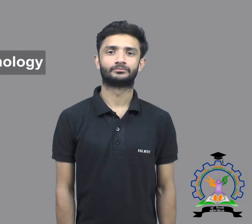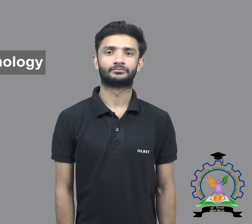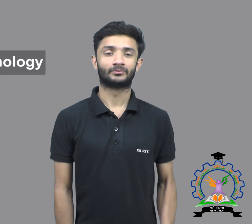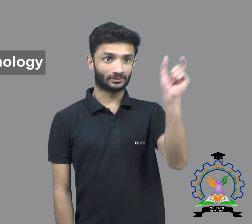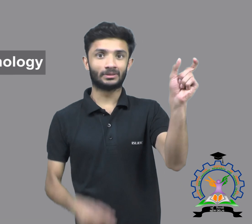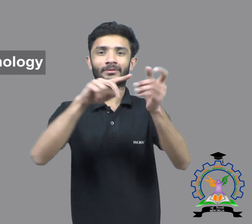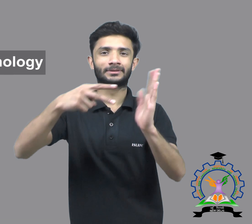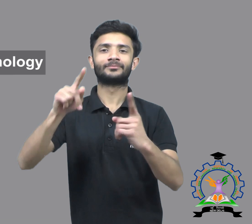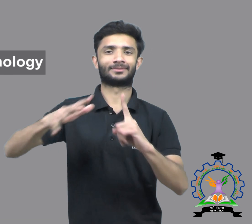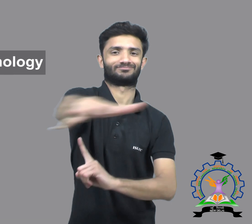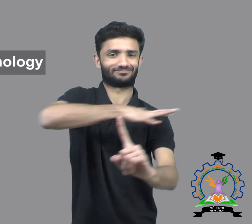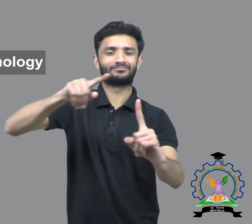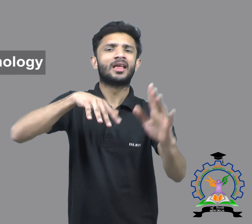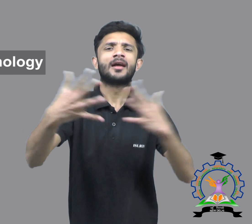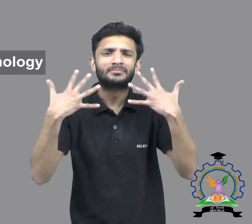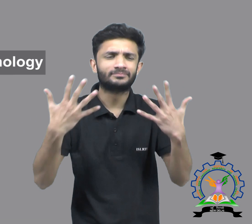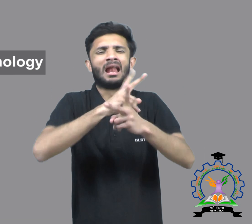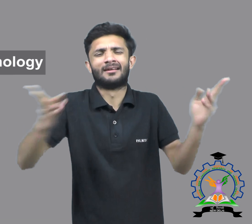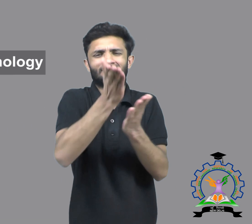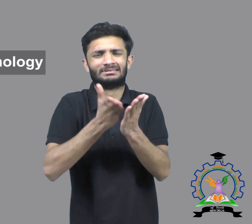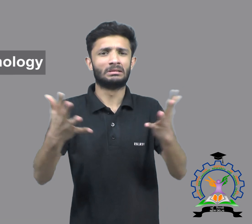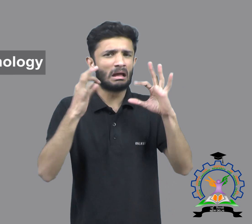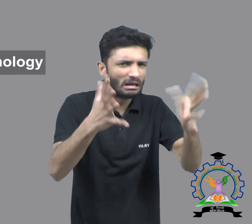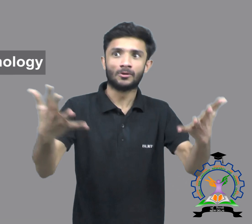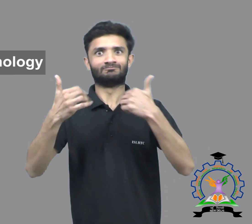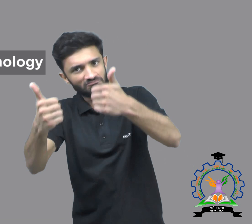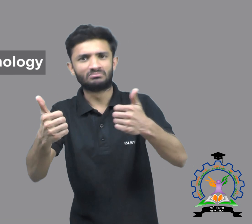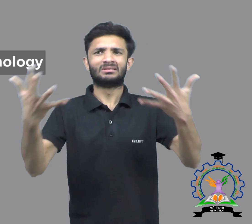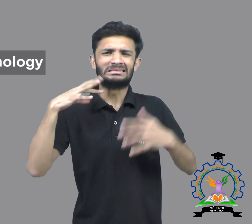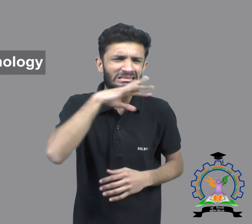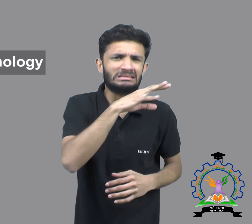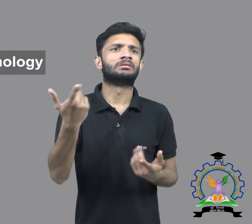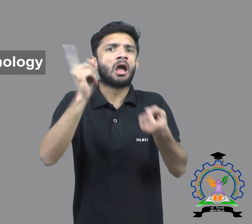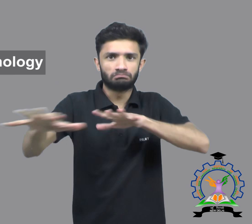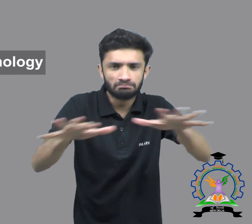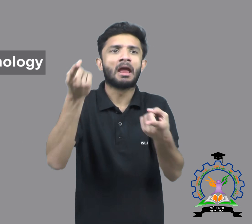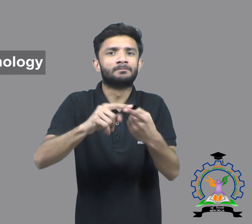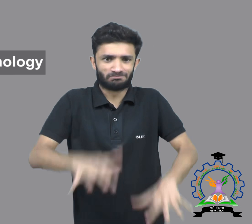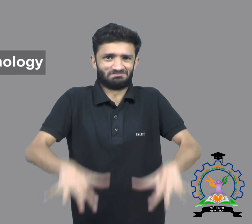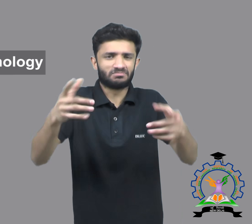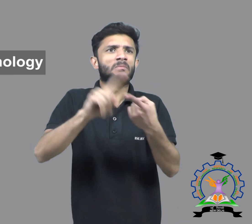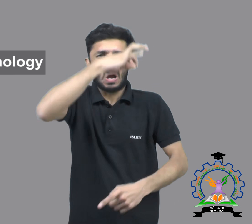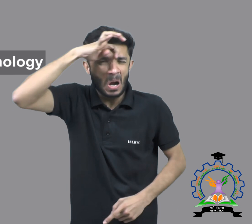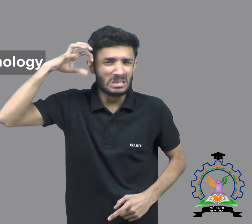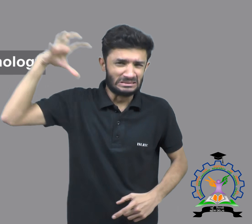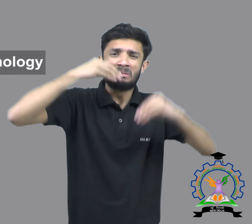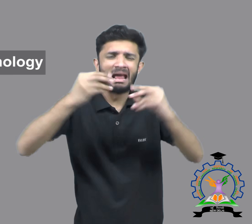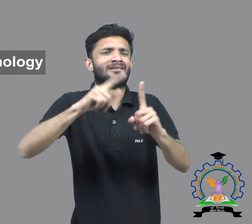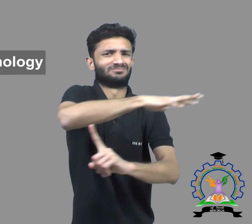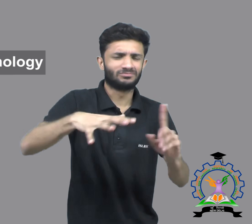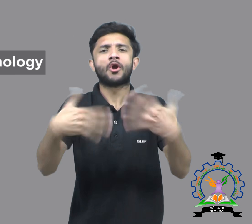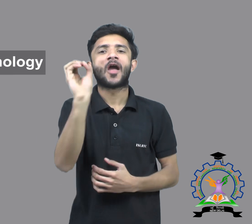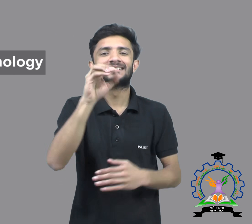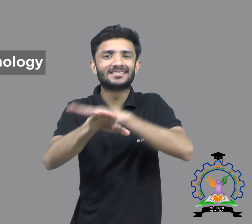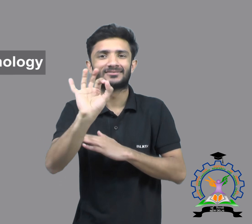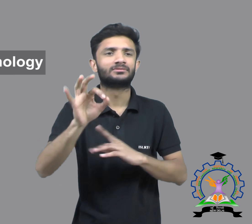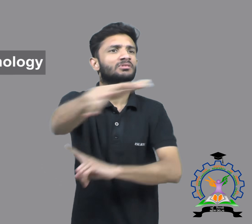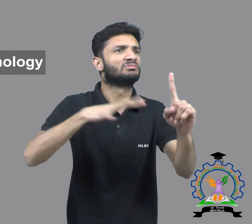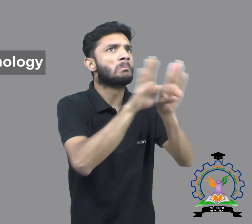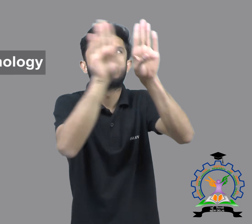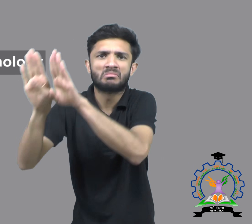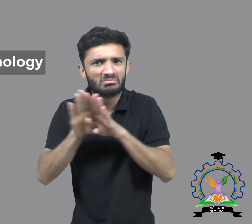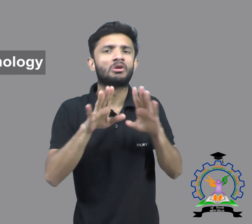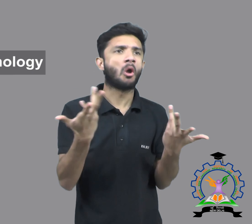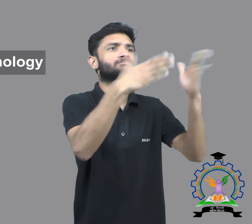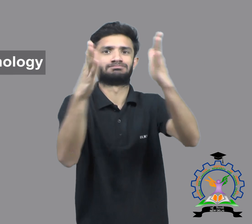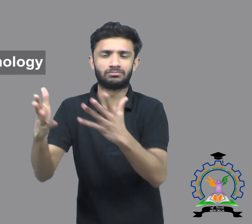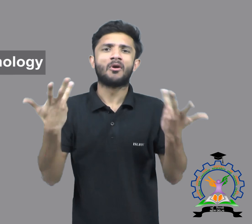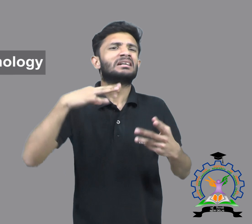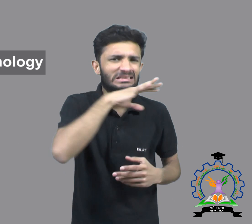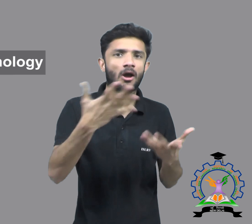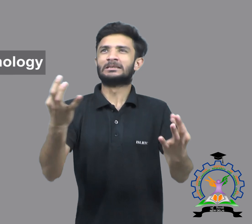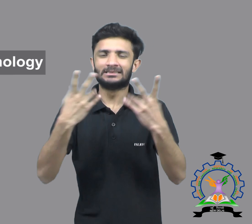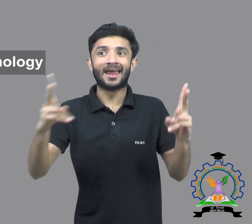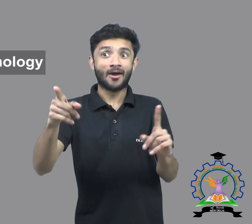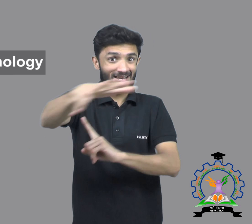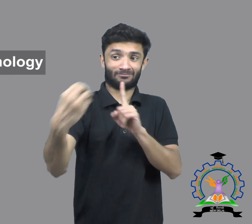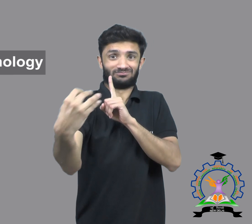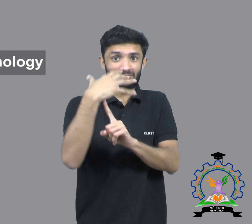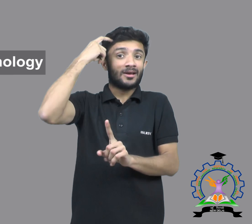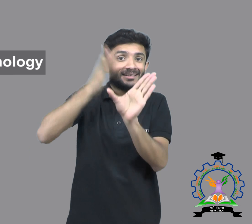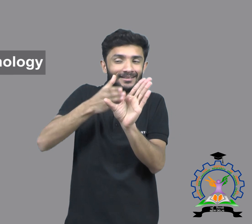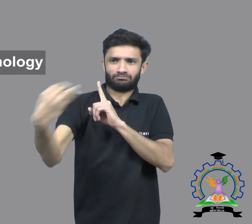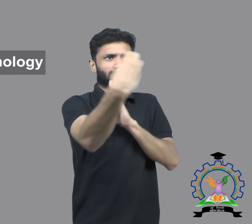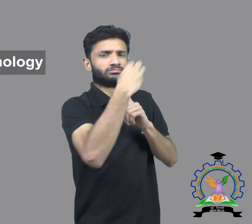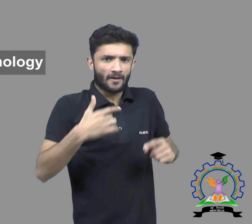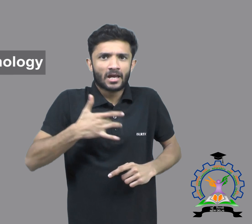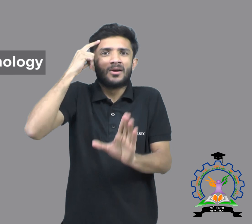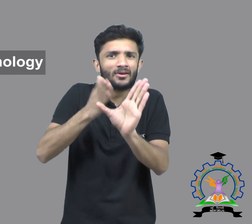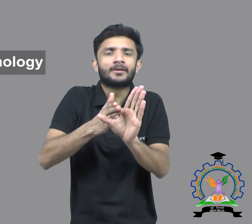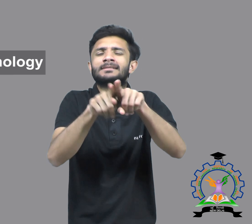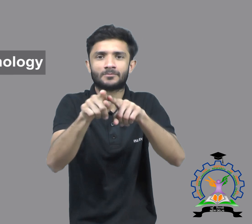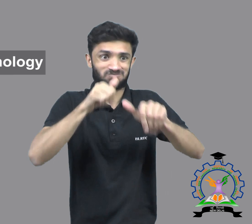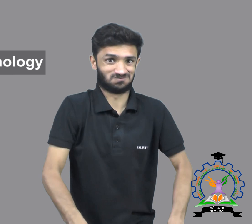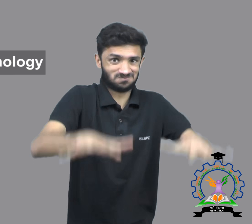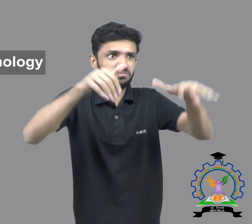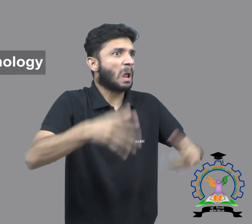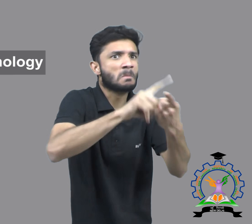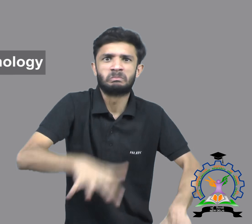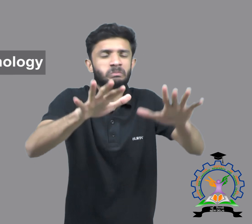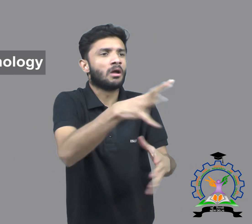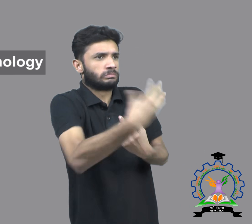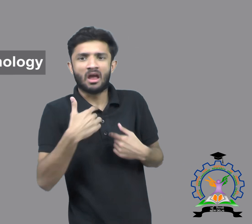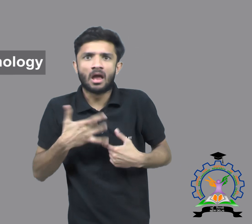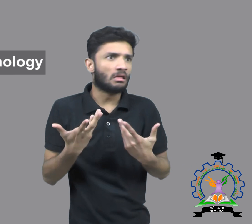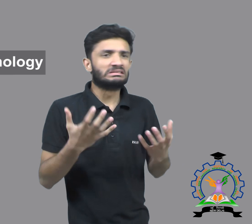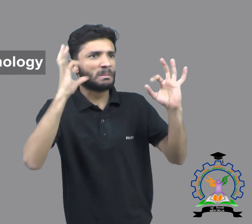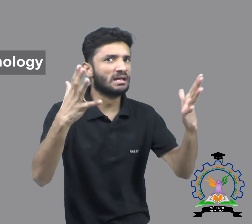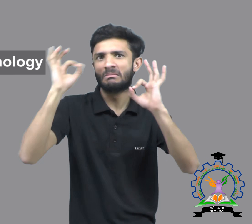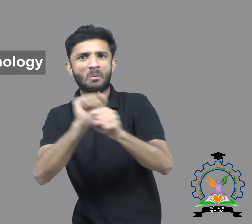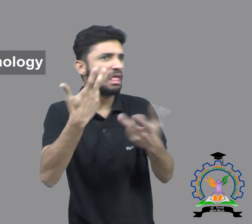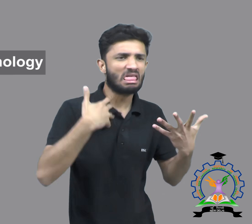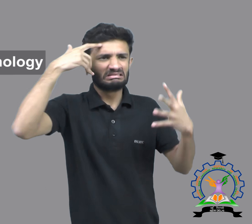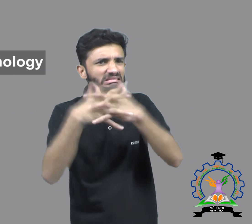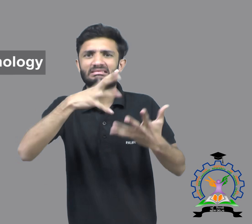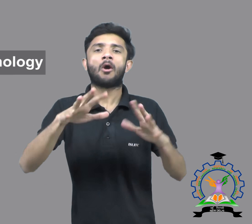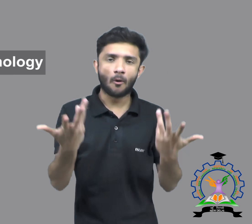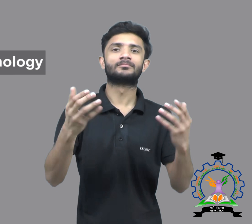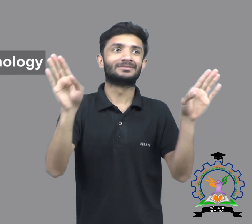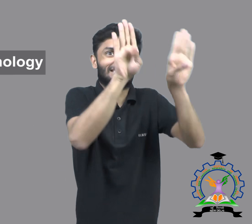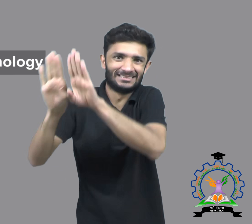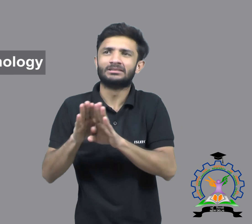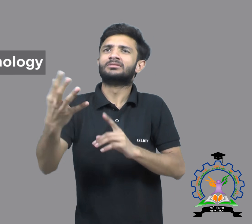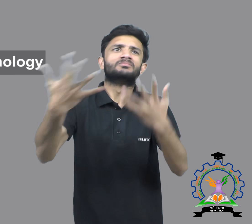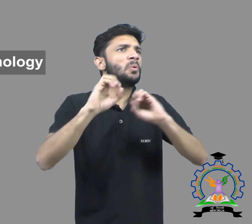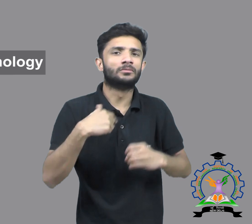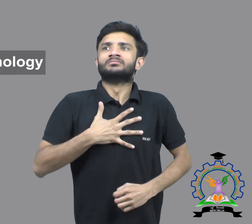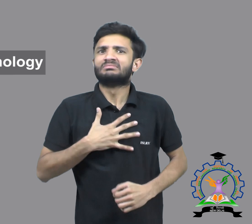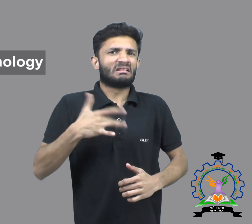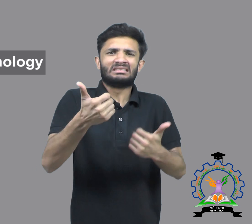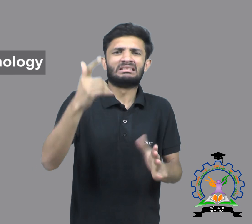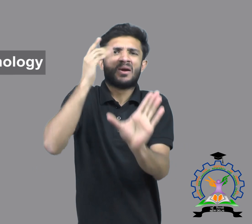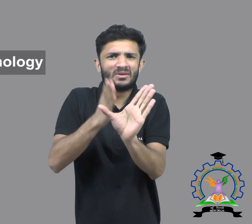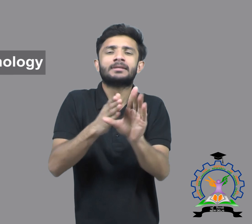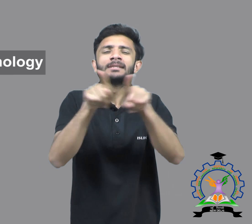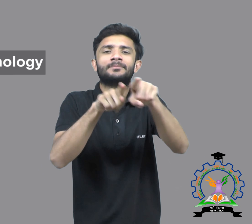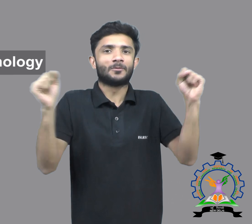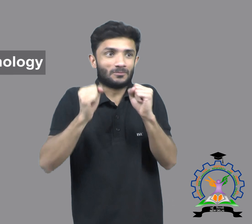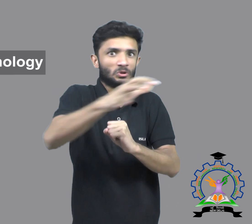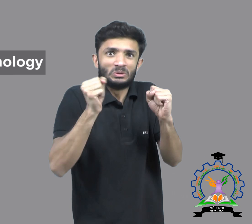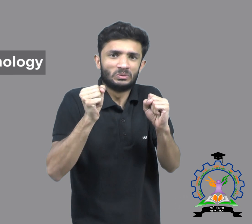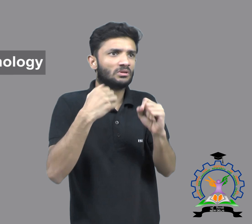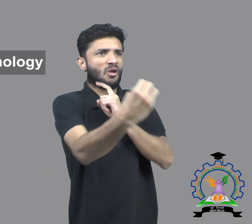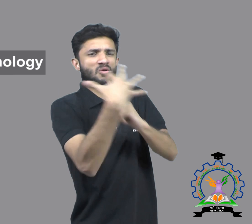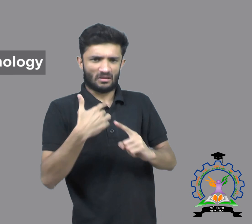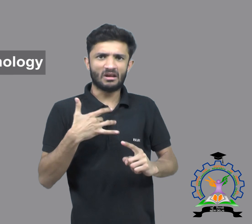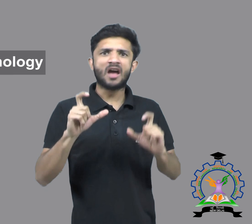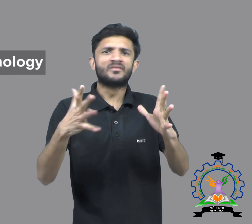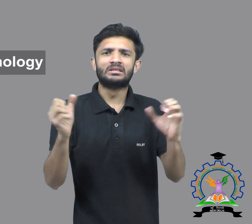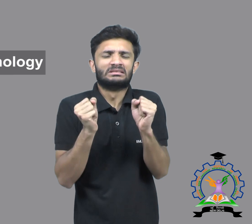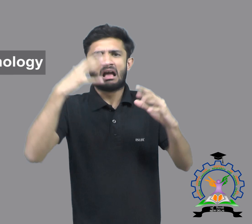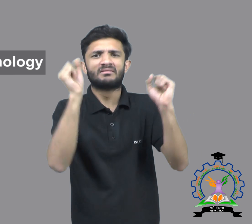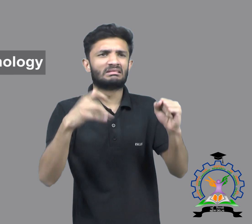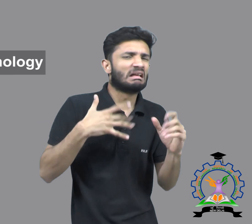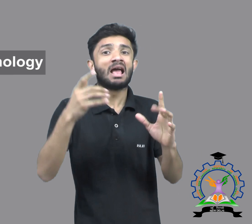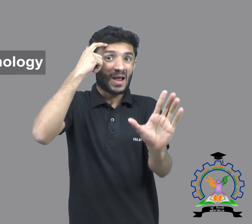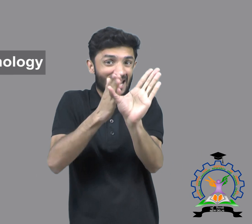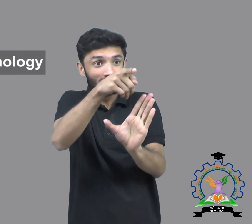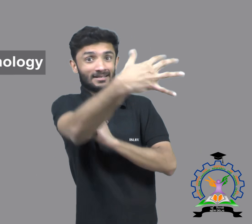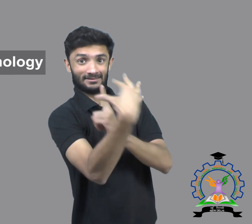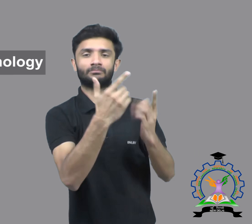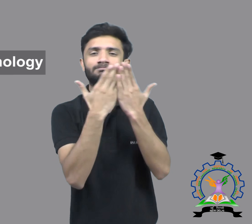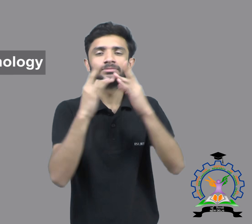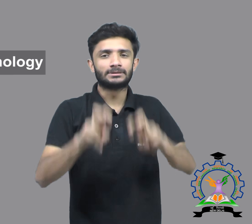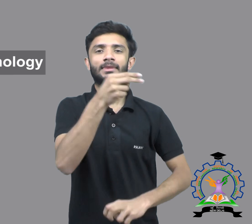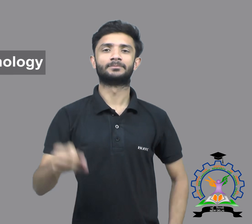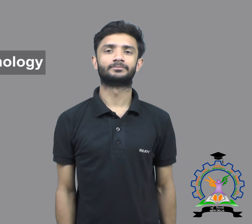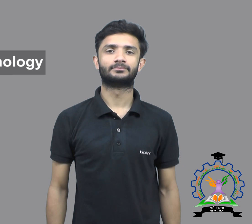Environmental Psychology